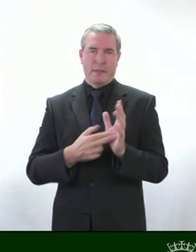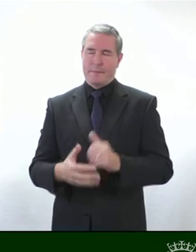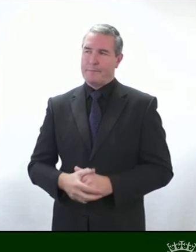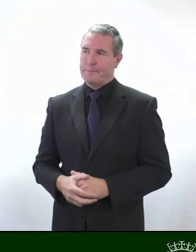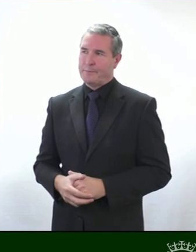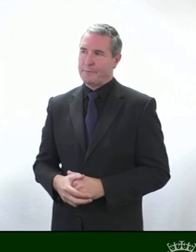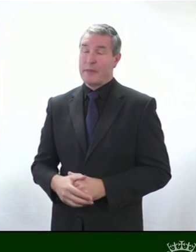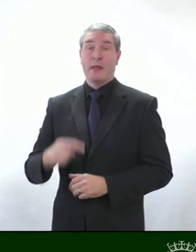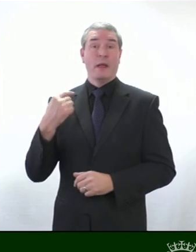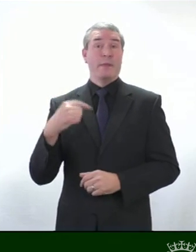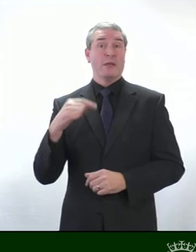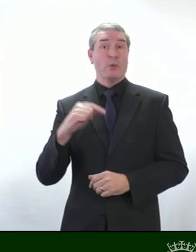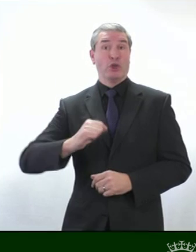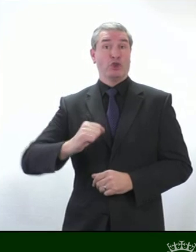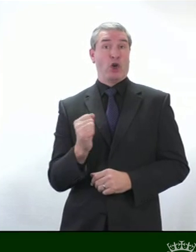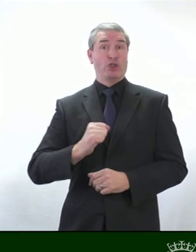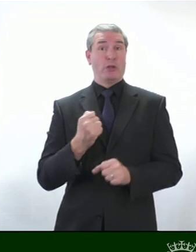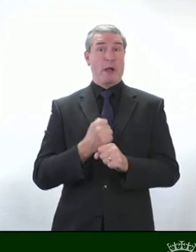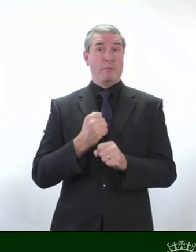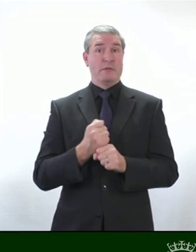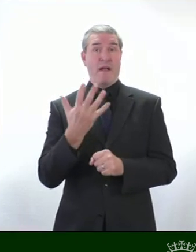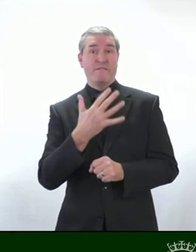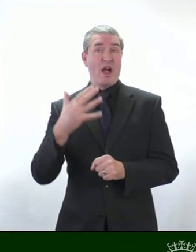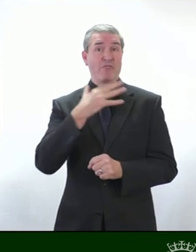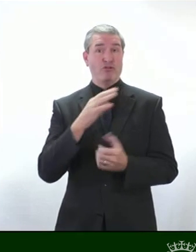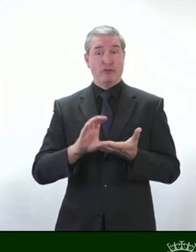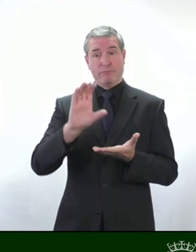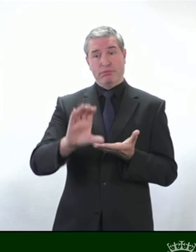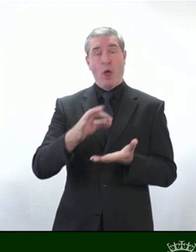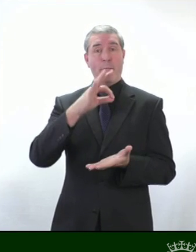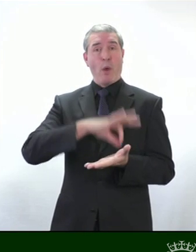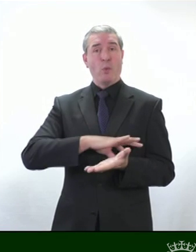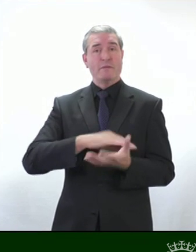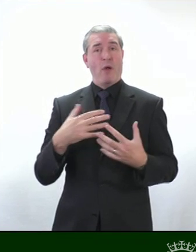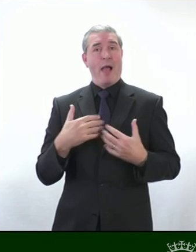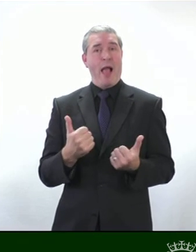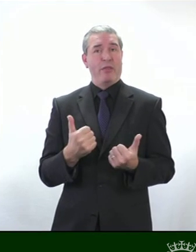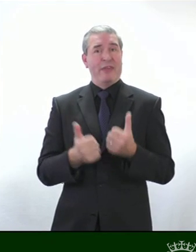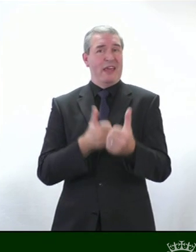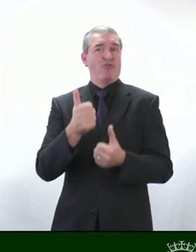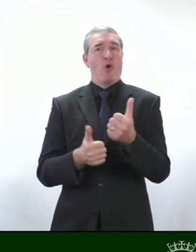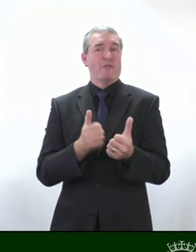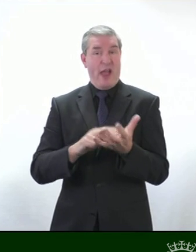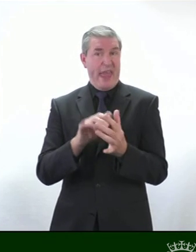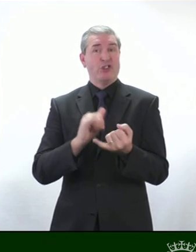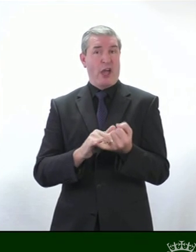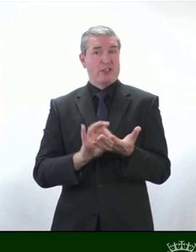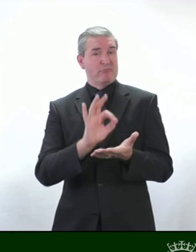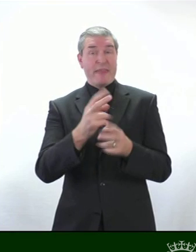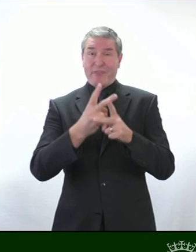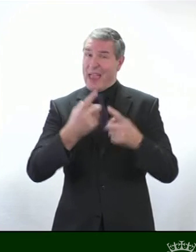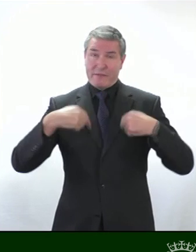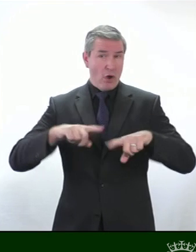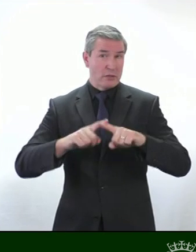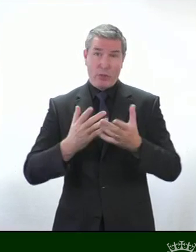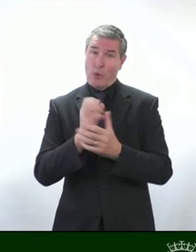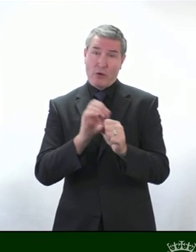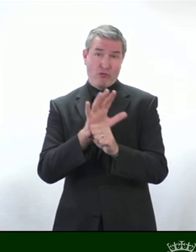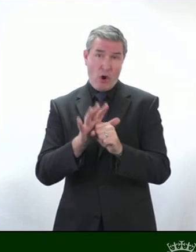This week, the Scottish Government announced a £500 bonus scheme for our health and social care heroes who have helped to care for us through the pandemic.